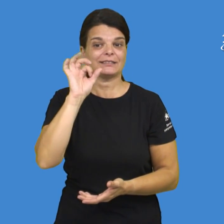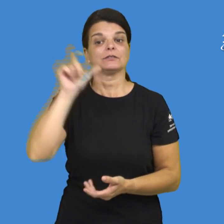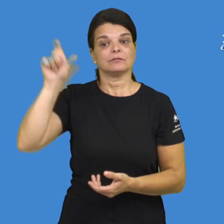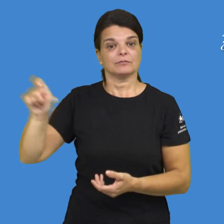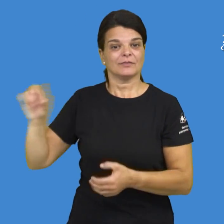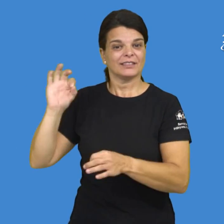persona